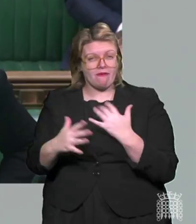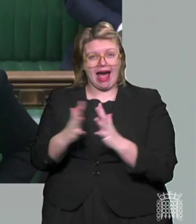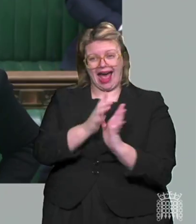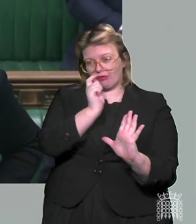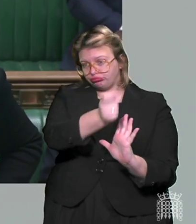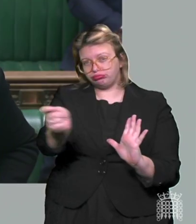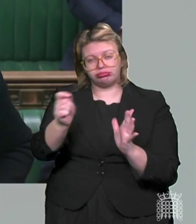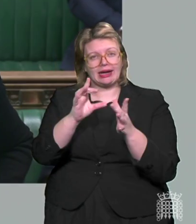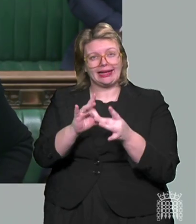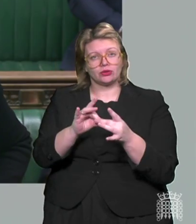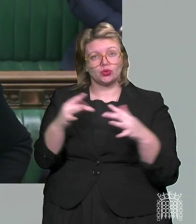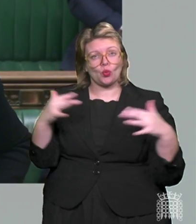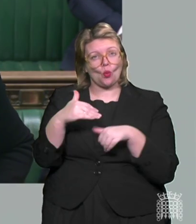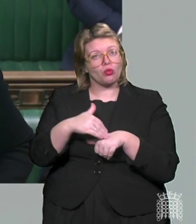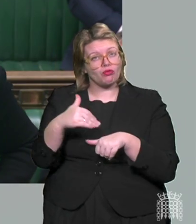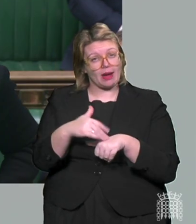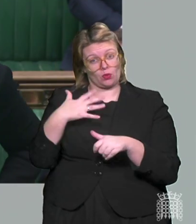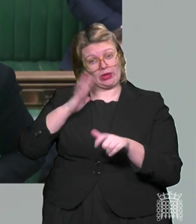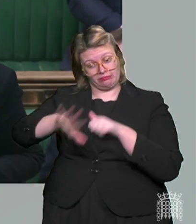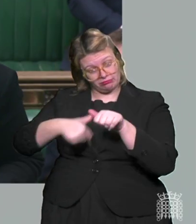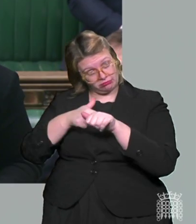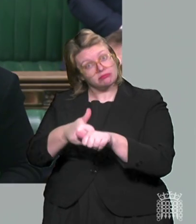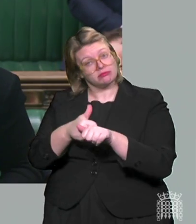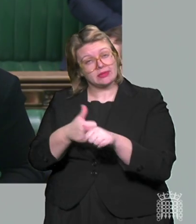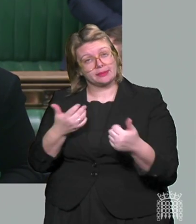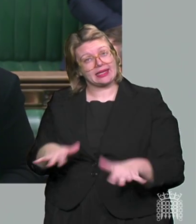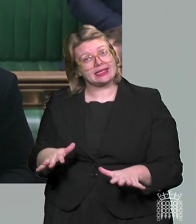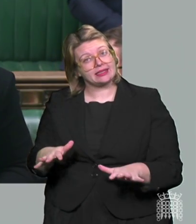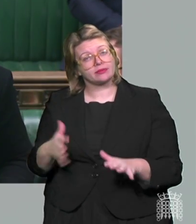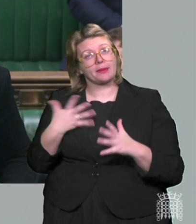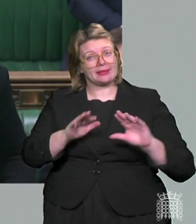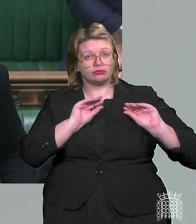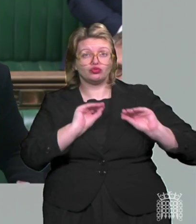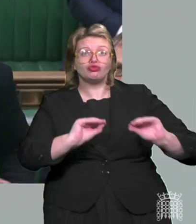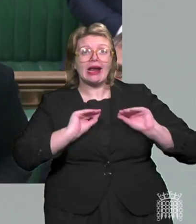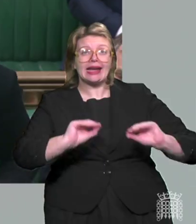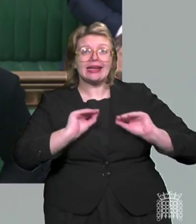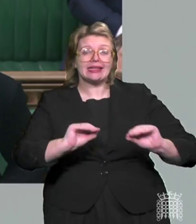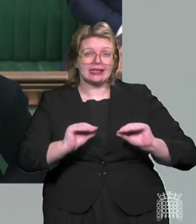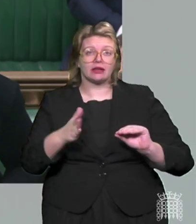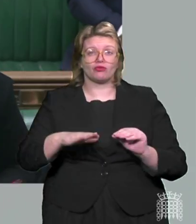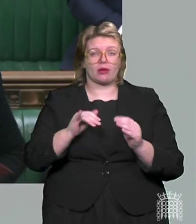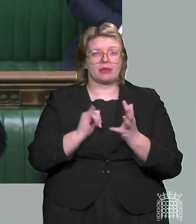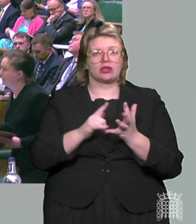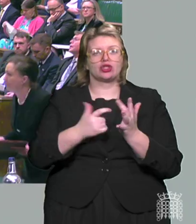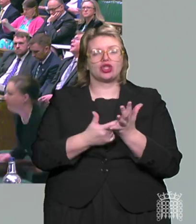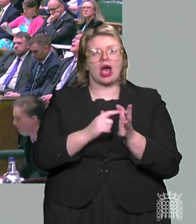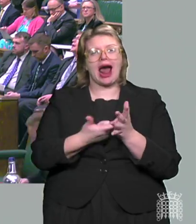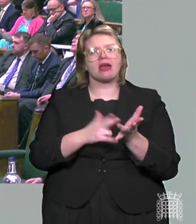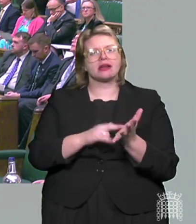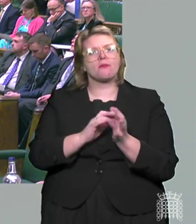They are grateful for our practical support, including an extensive training programme led by Sir Howard Morrison.